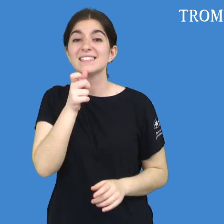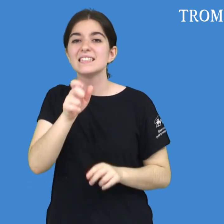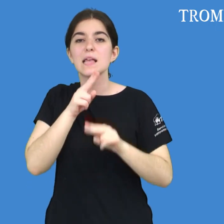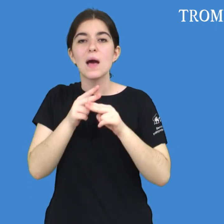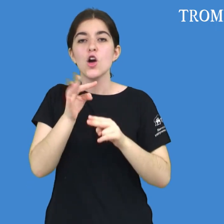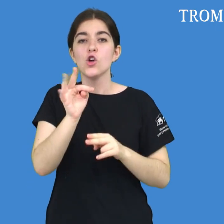nombre